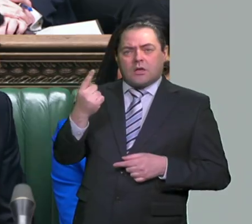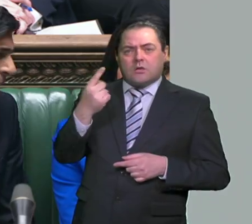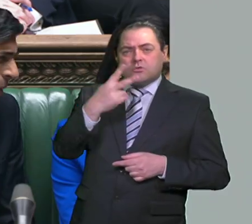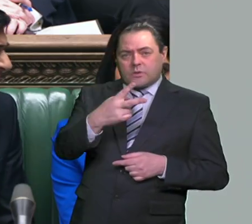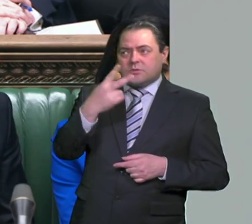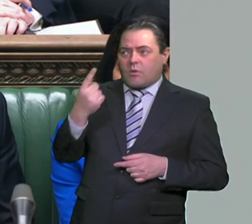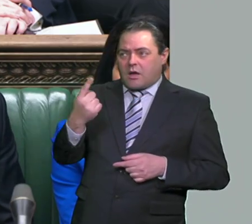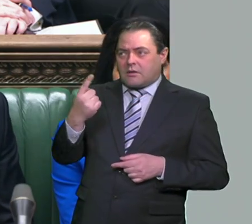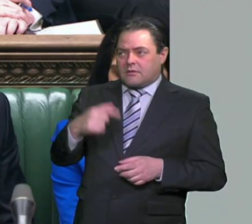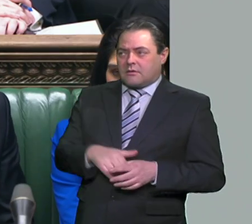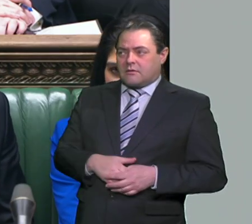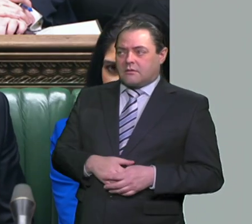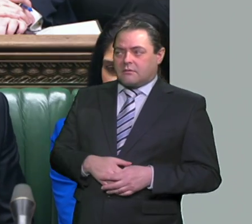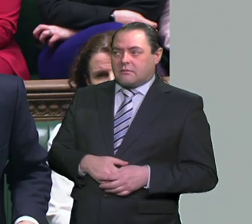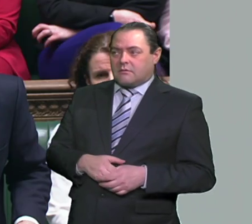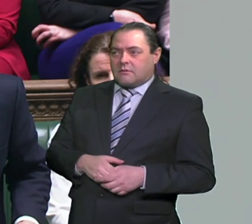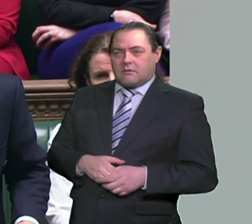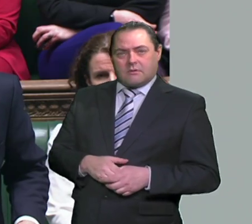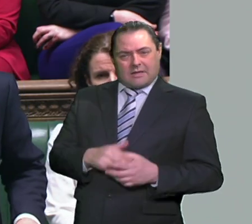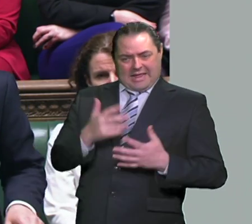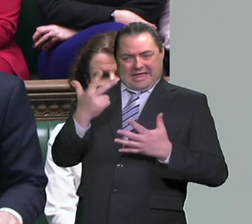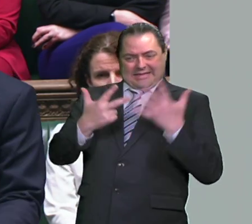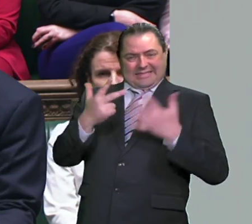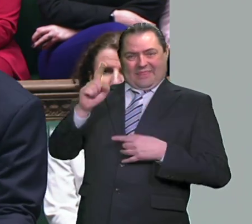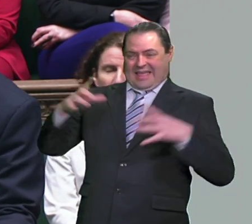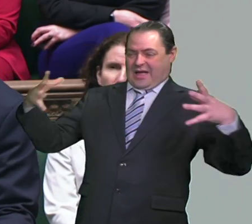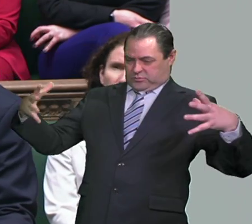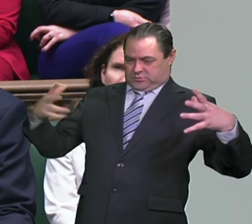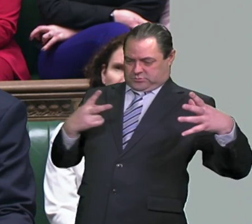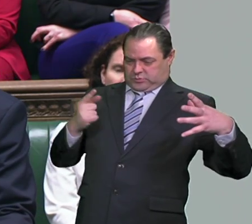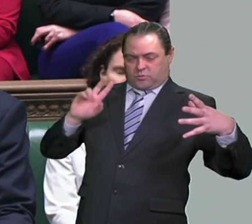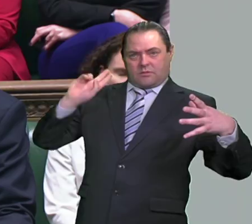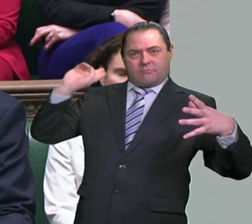The number is 21—21—people out of the 18,000.